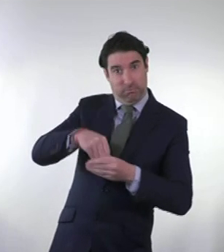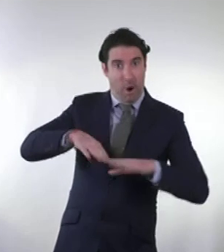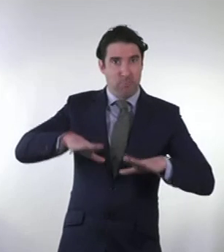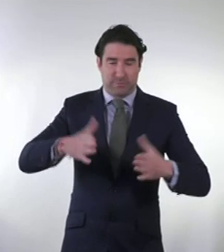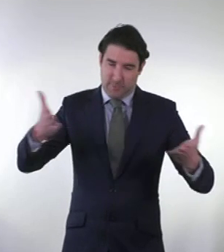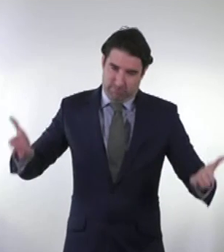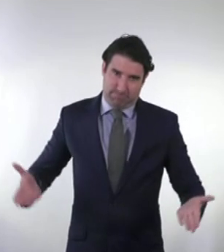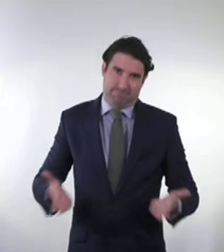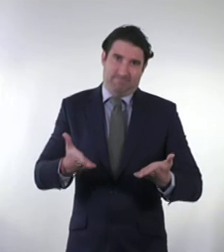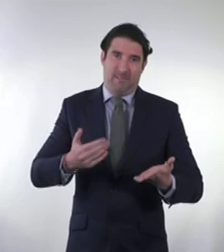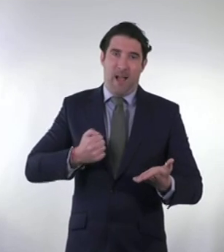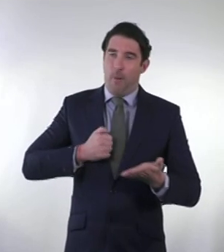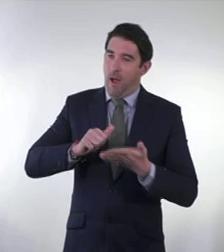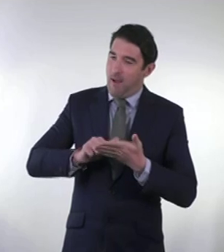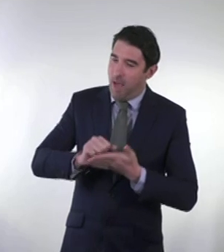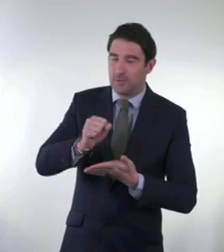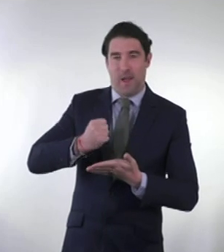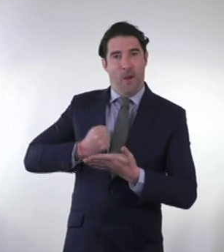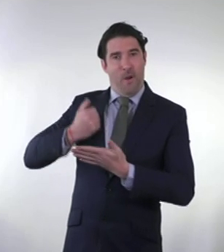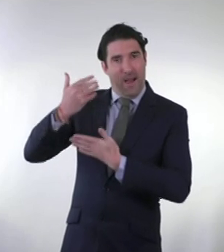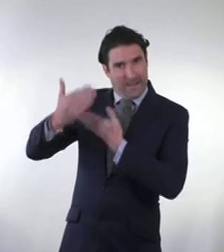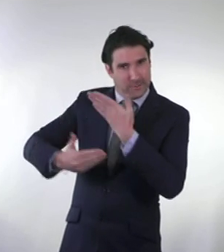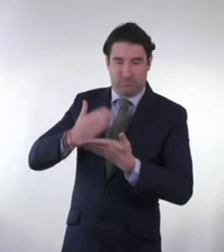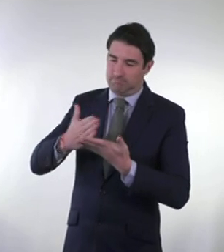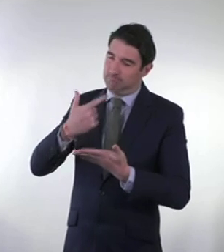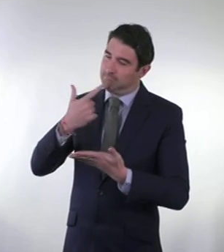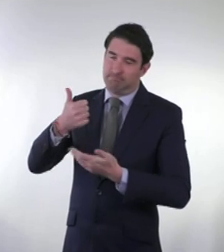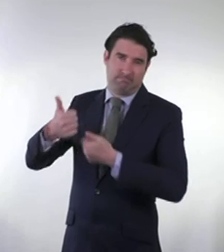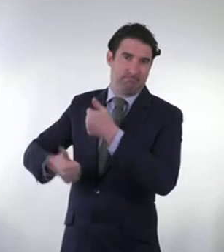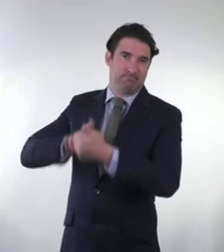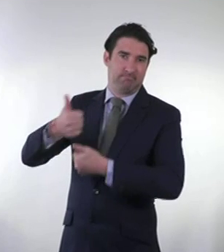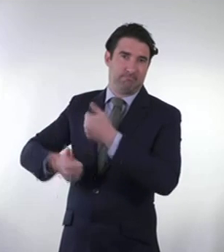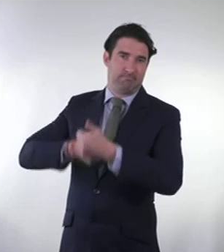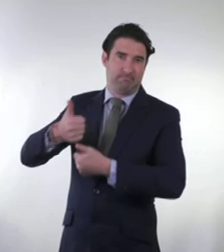This is a fantastic moment to celebrate their contribution to our country.